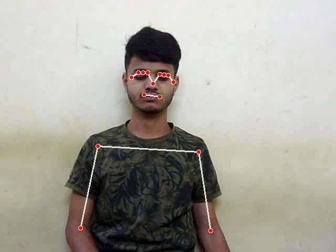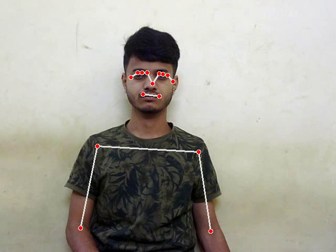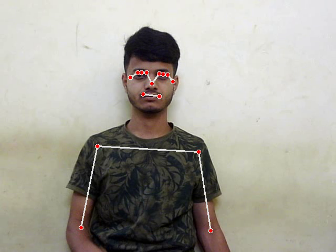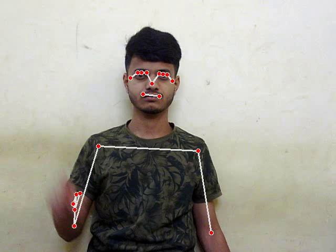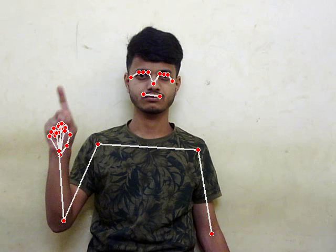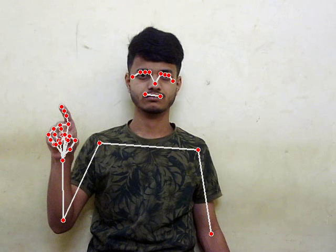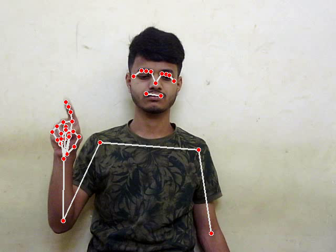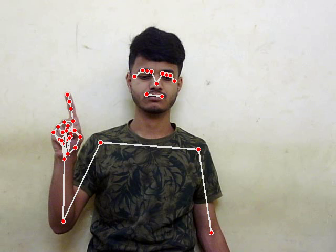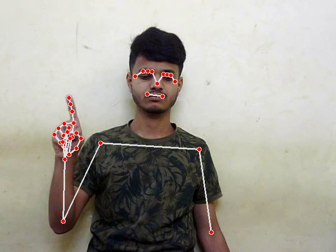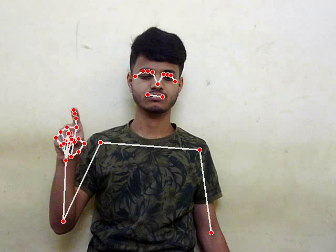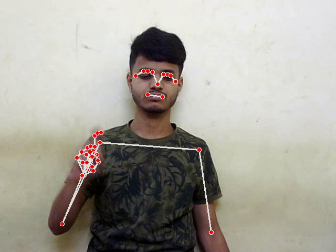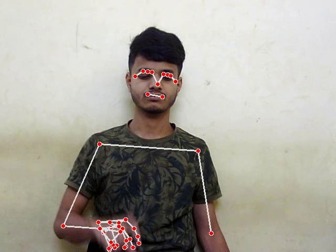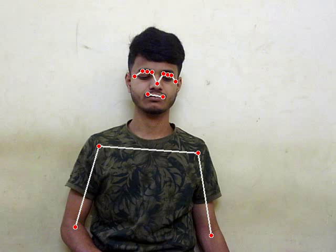need